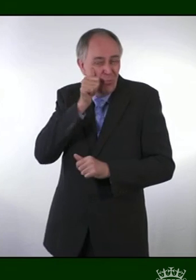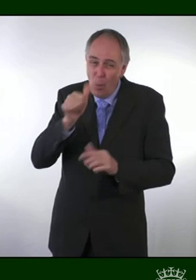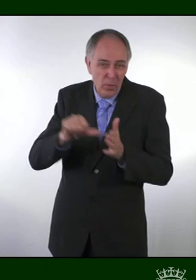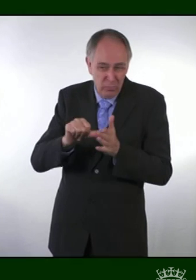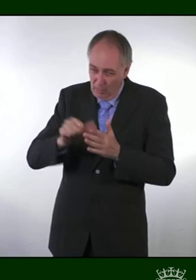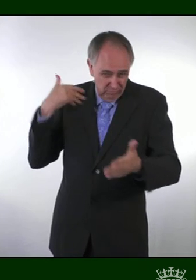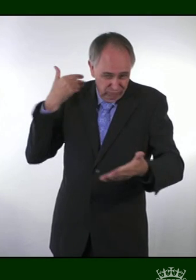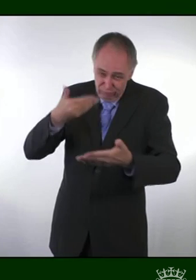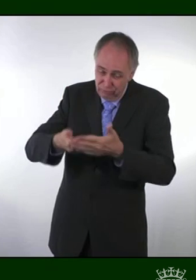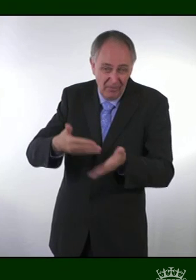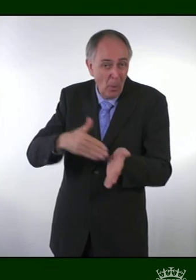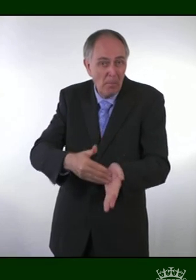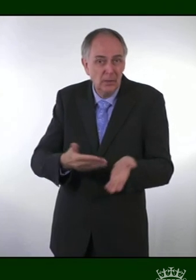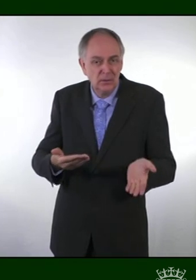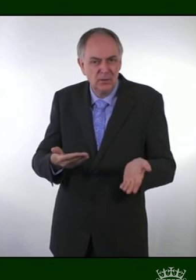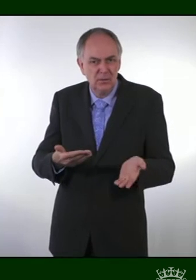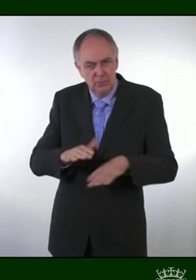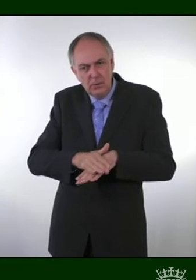Why has he been so slow to act?